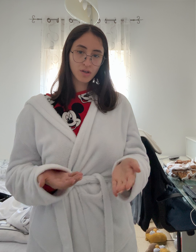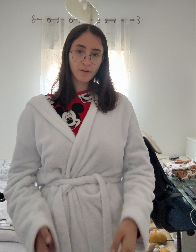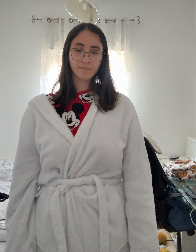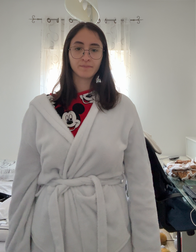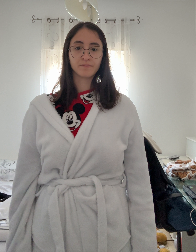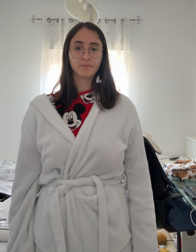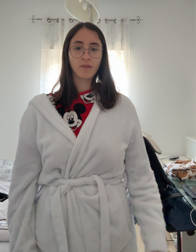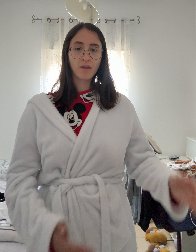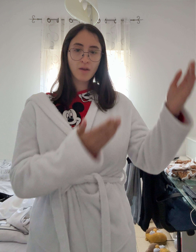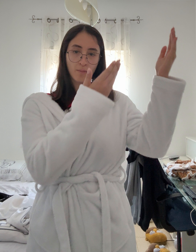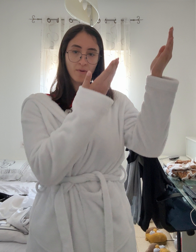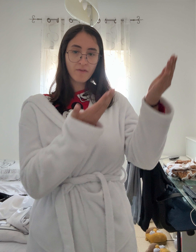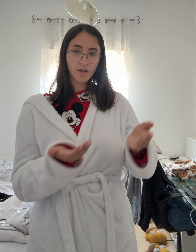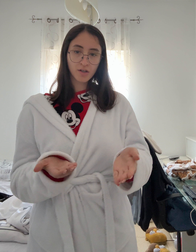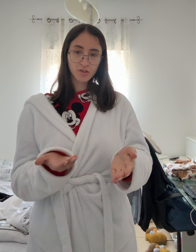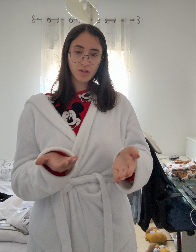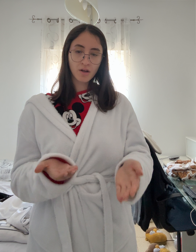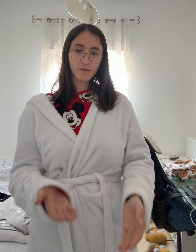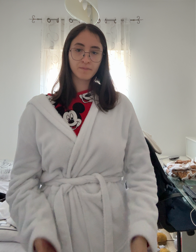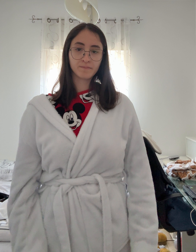בבקשה